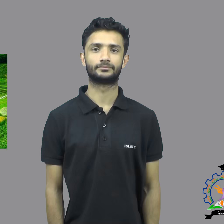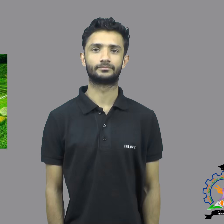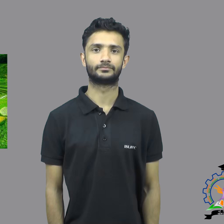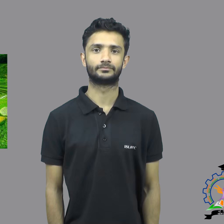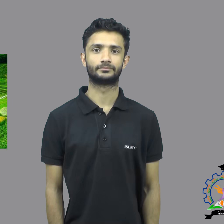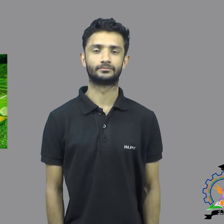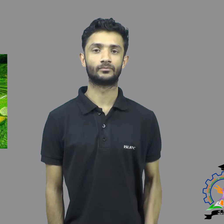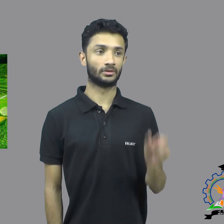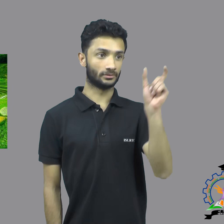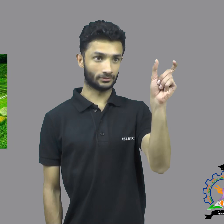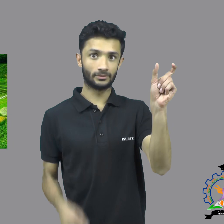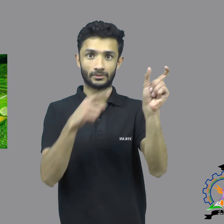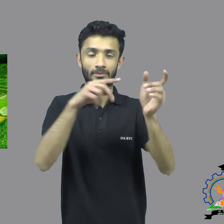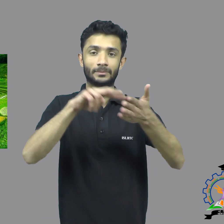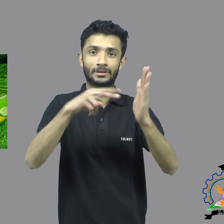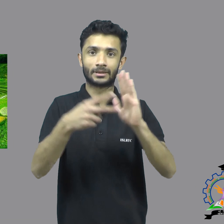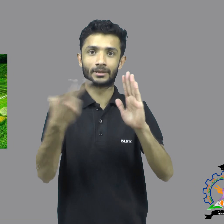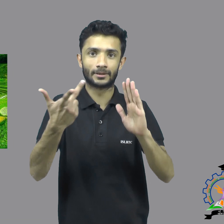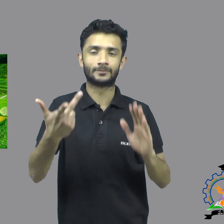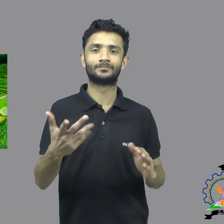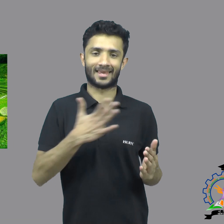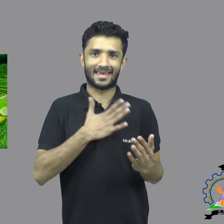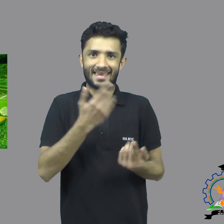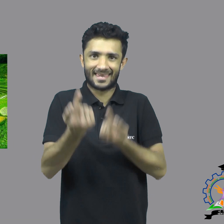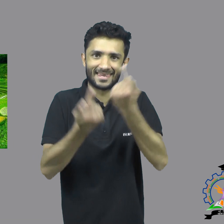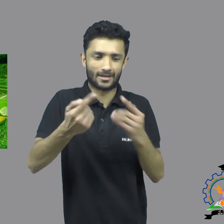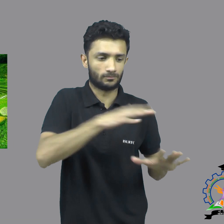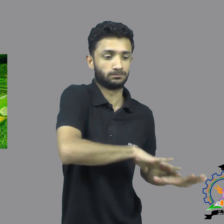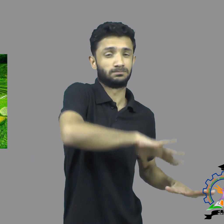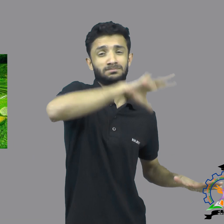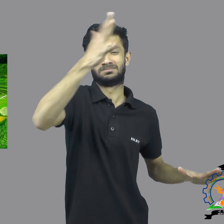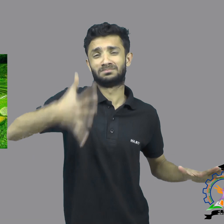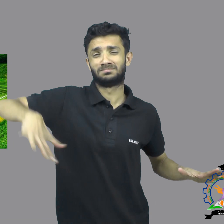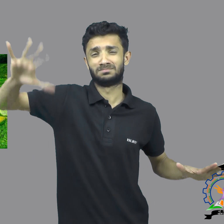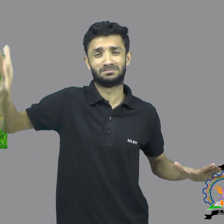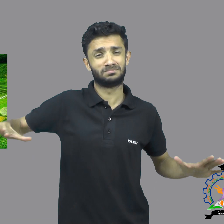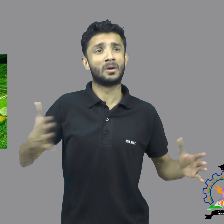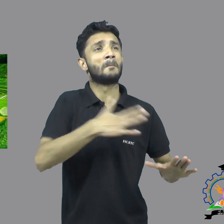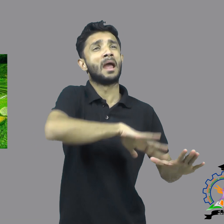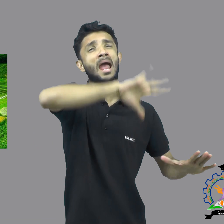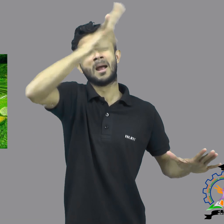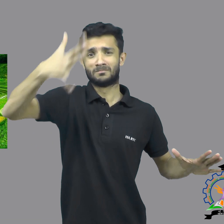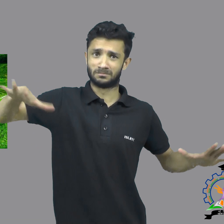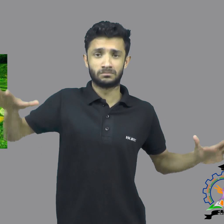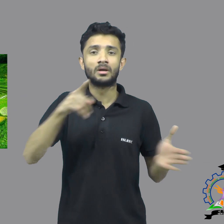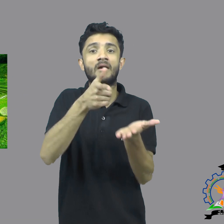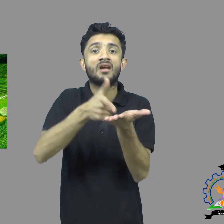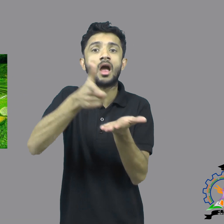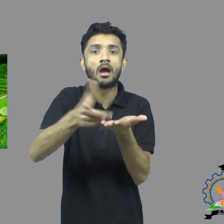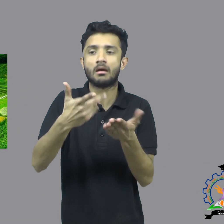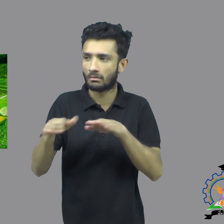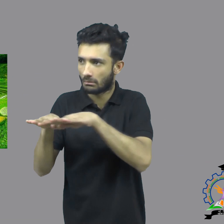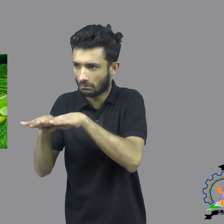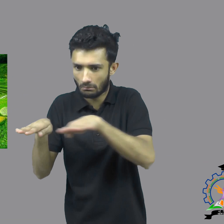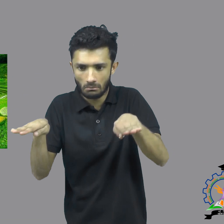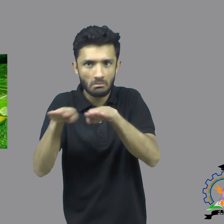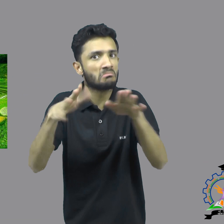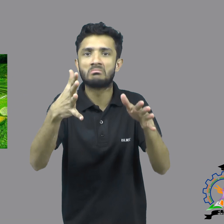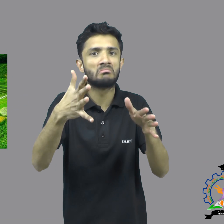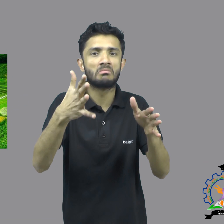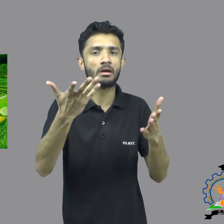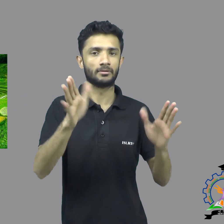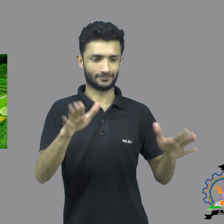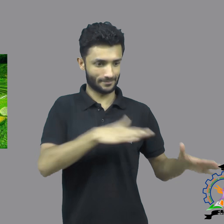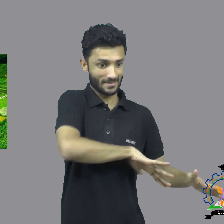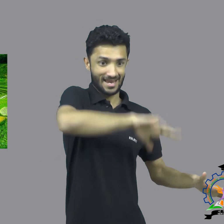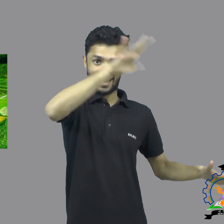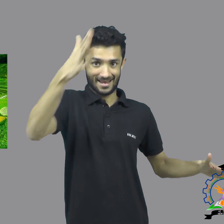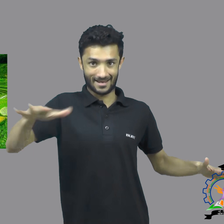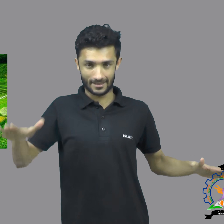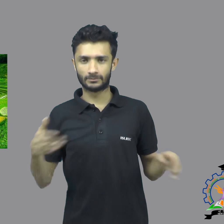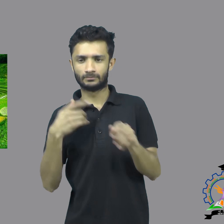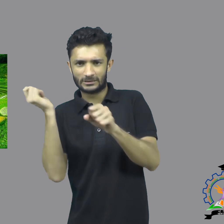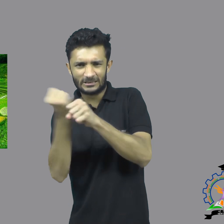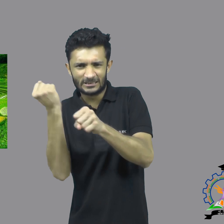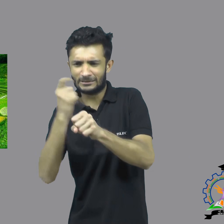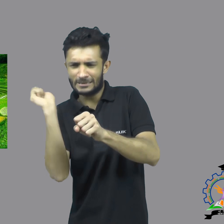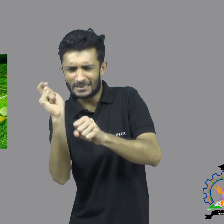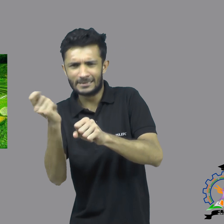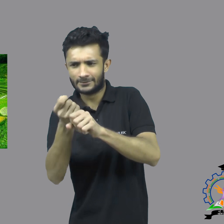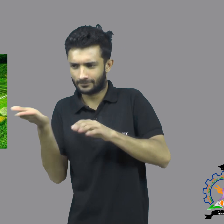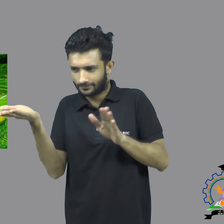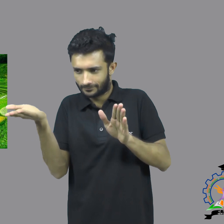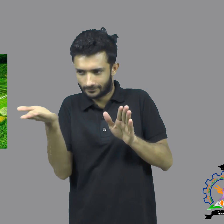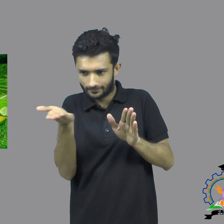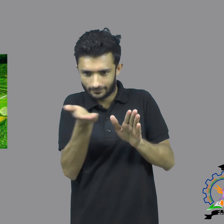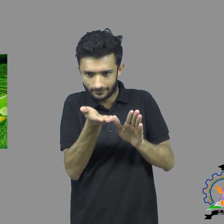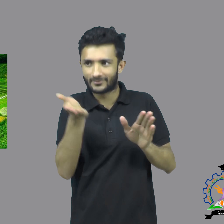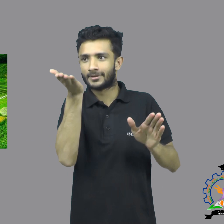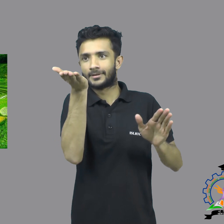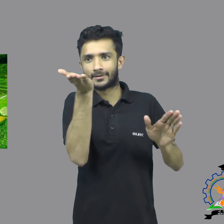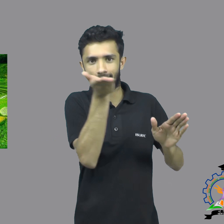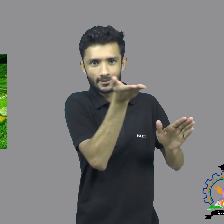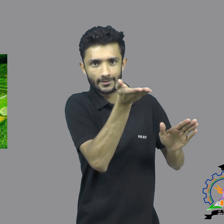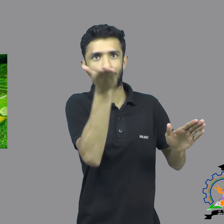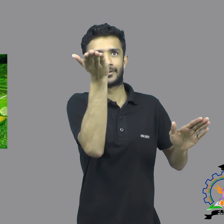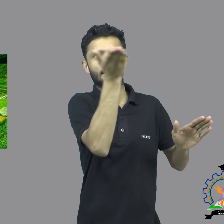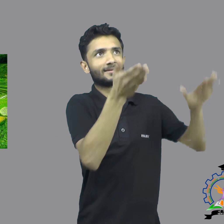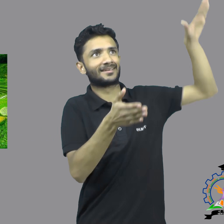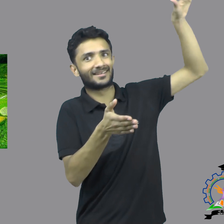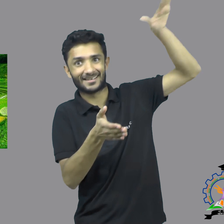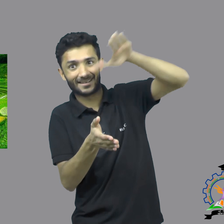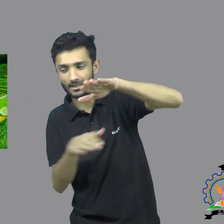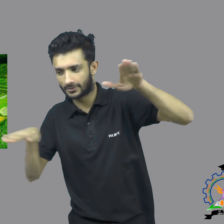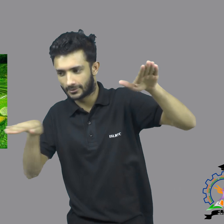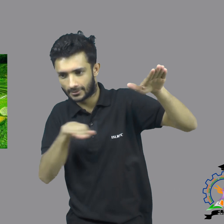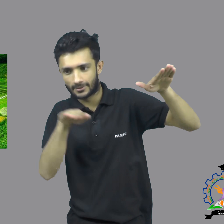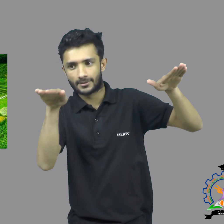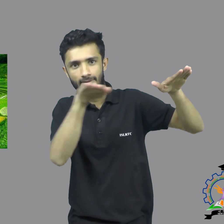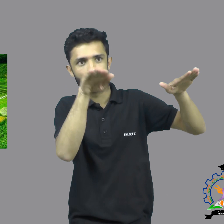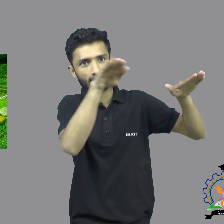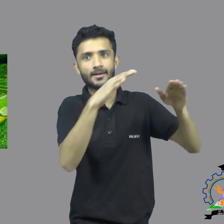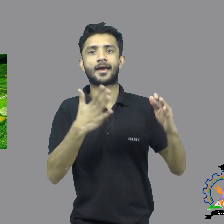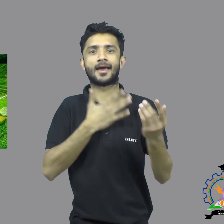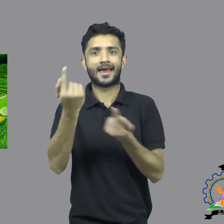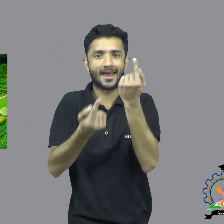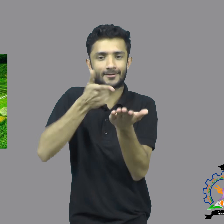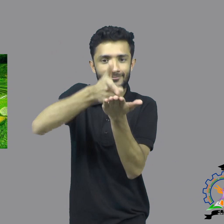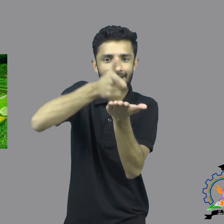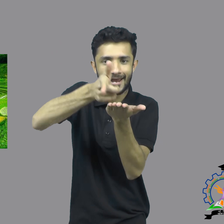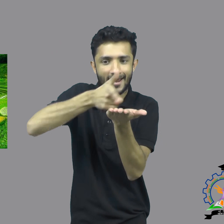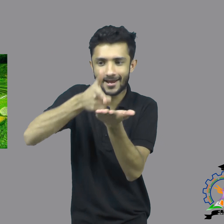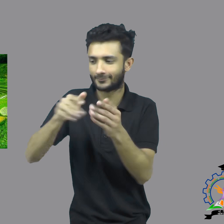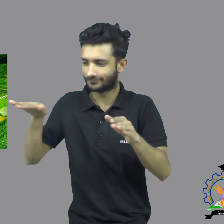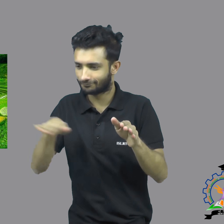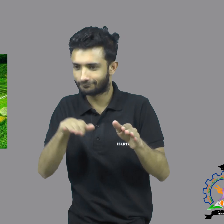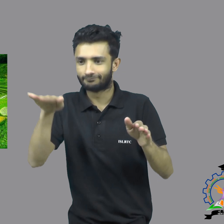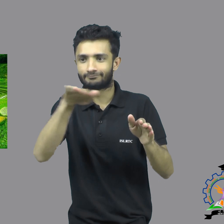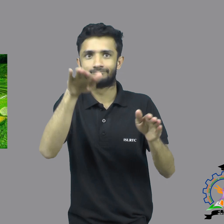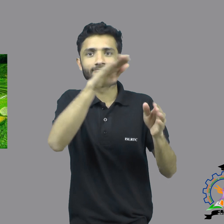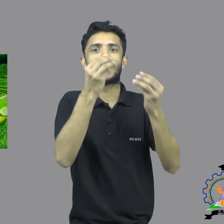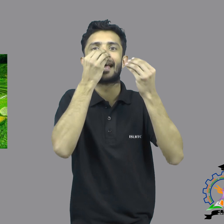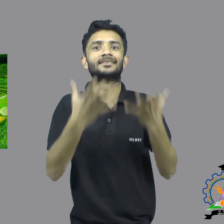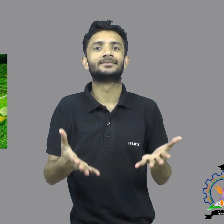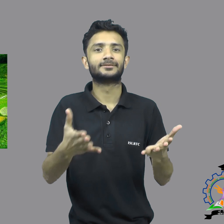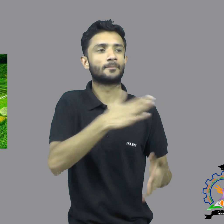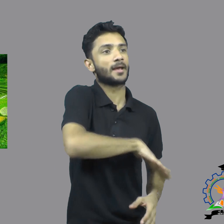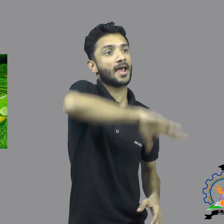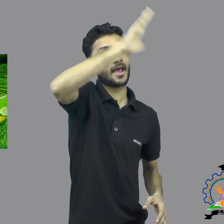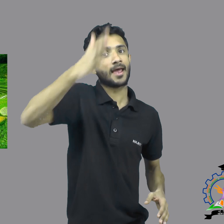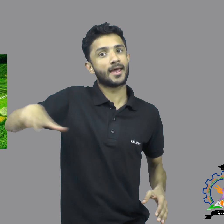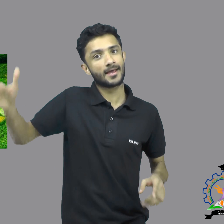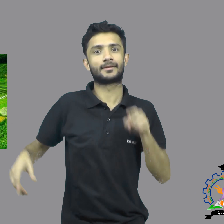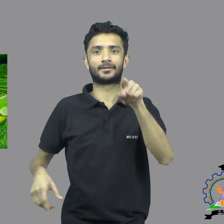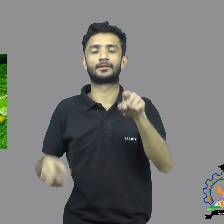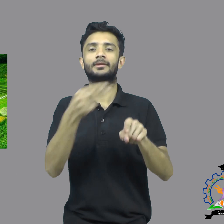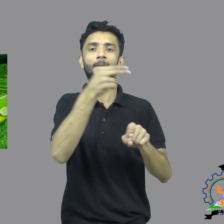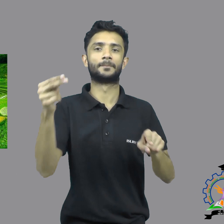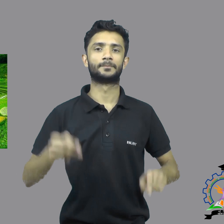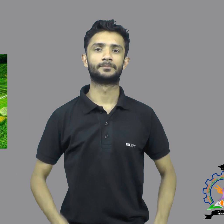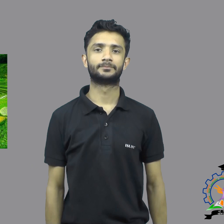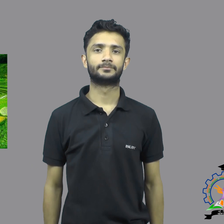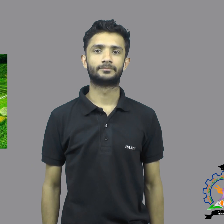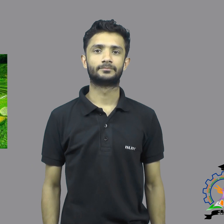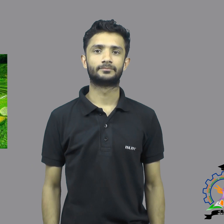Terrace Farming